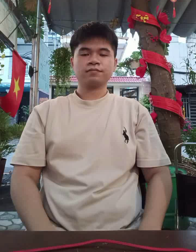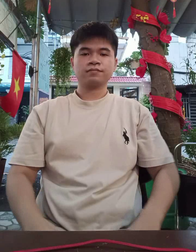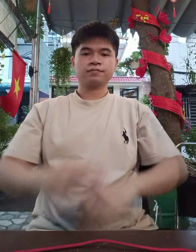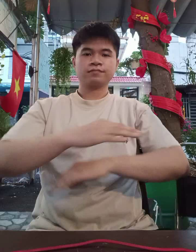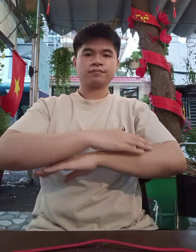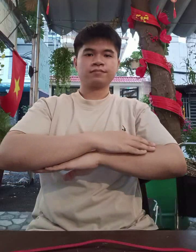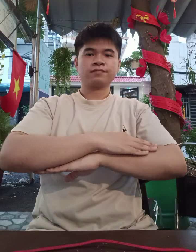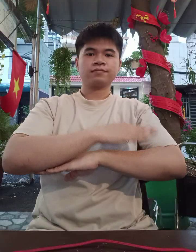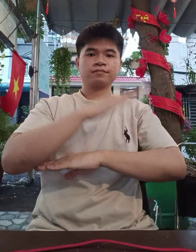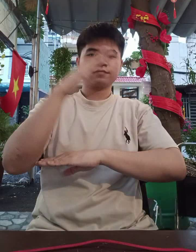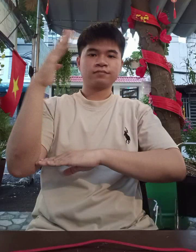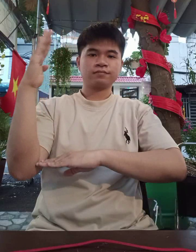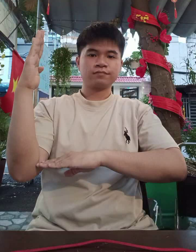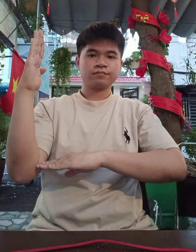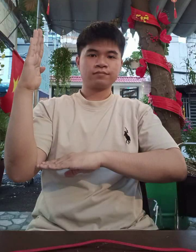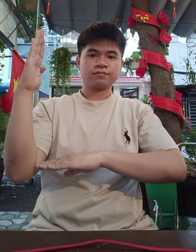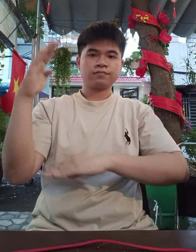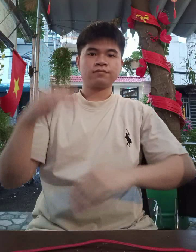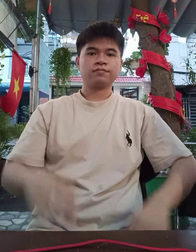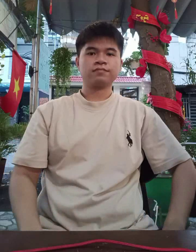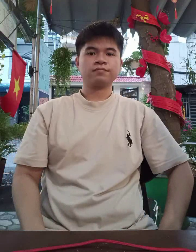buoi sang